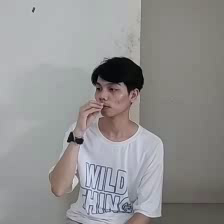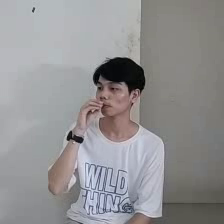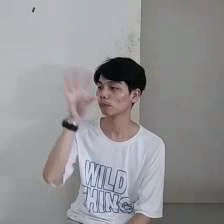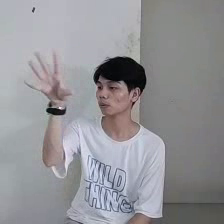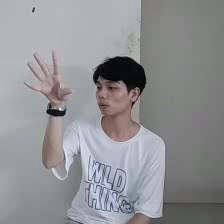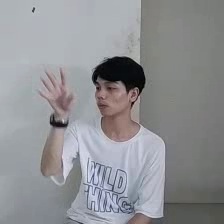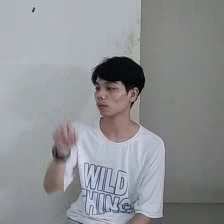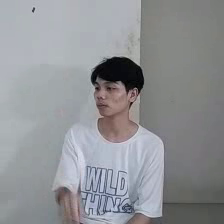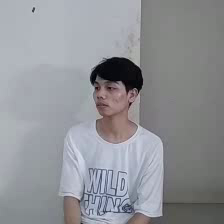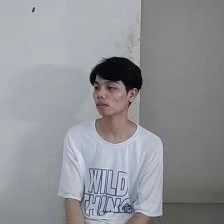Khai báo